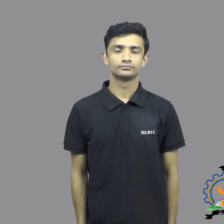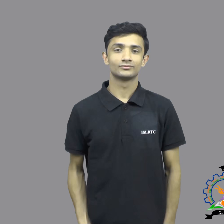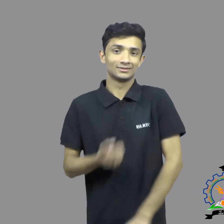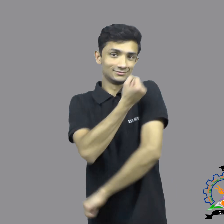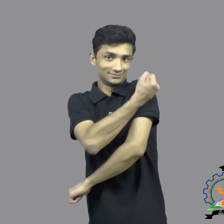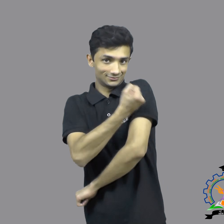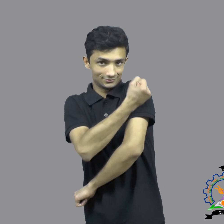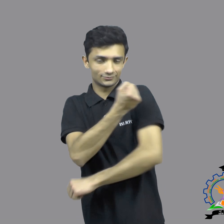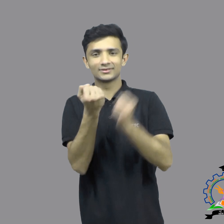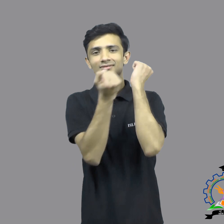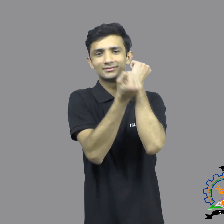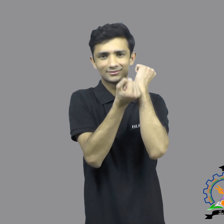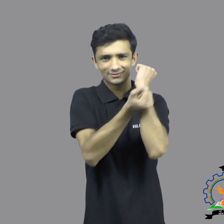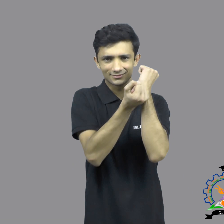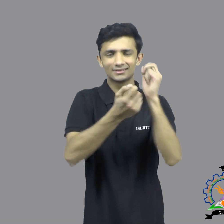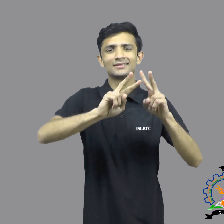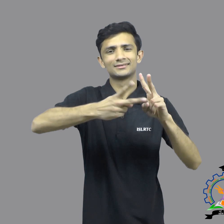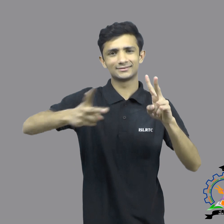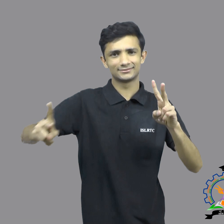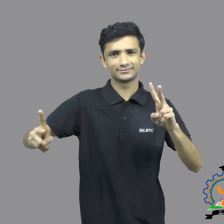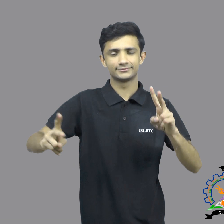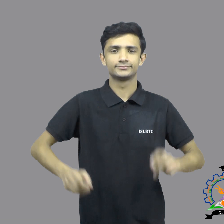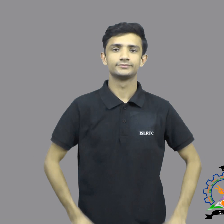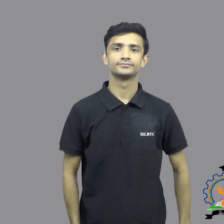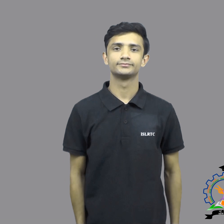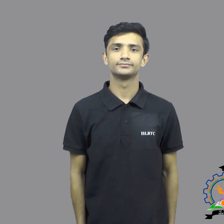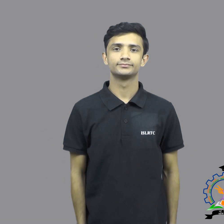Tattoo Inked